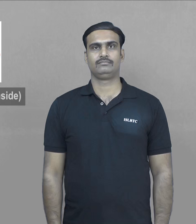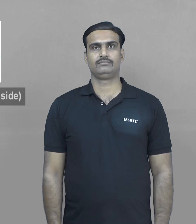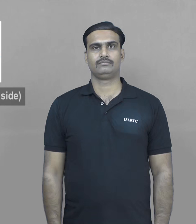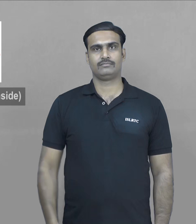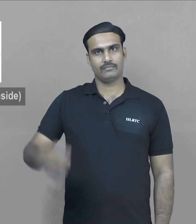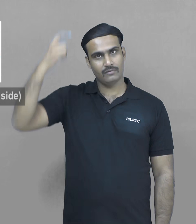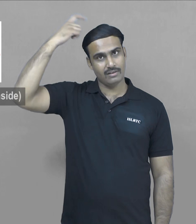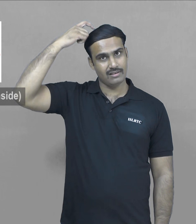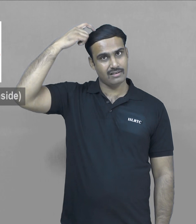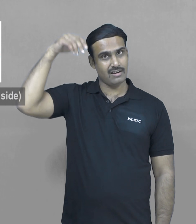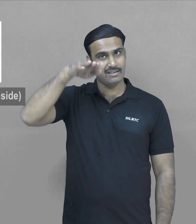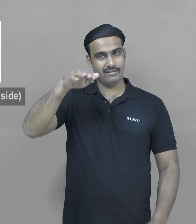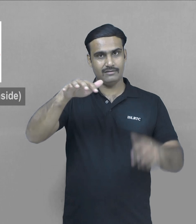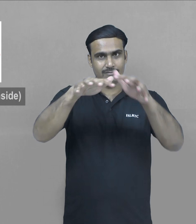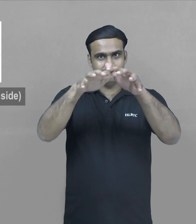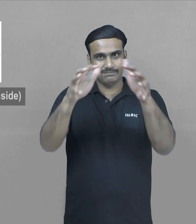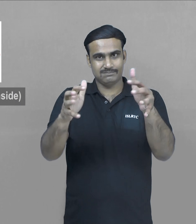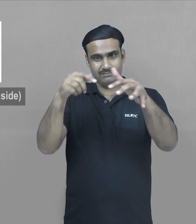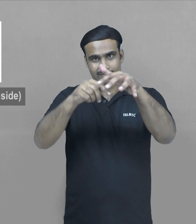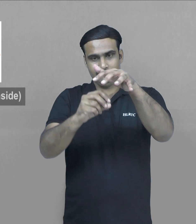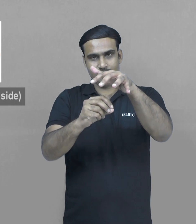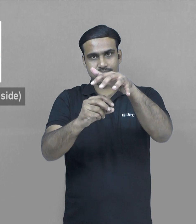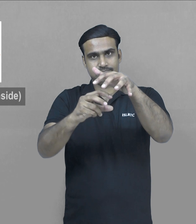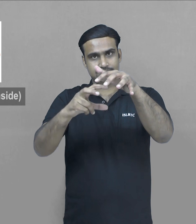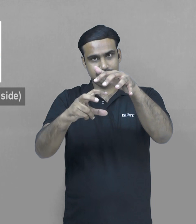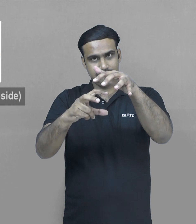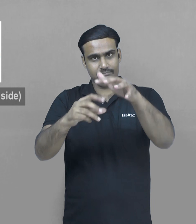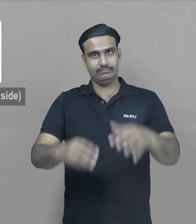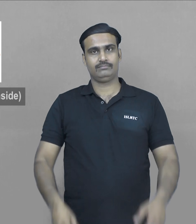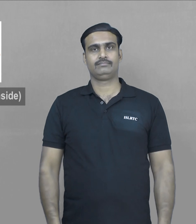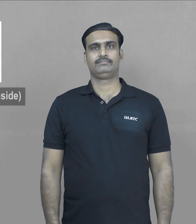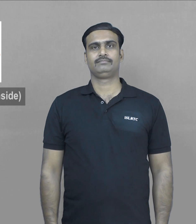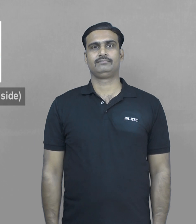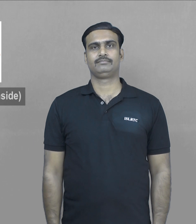Brain Tumor (Inside)